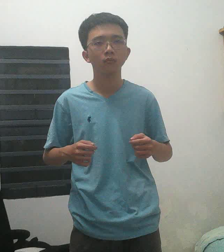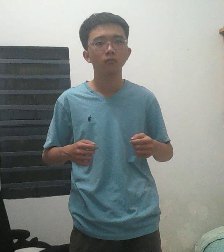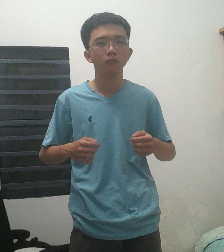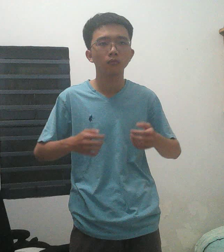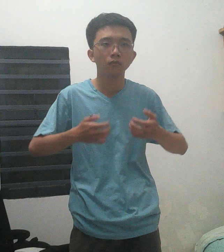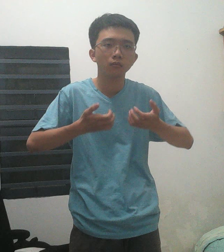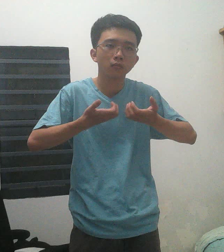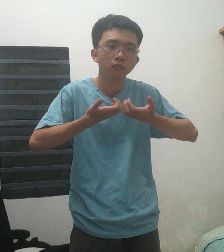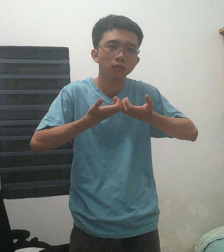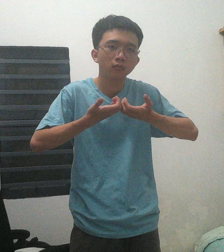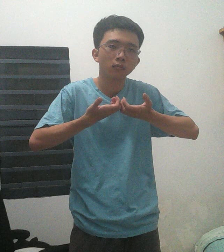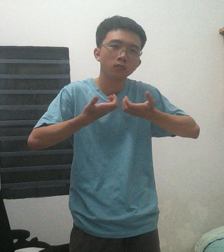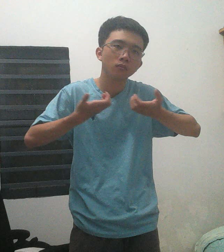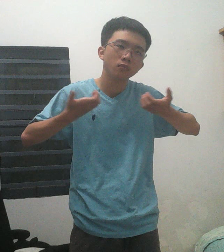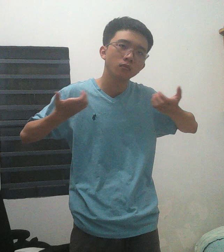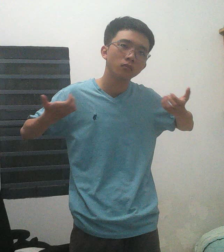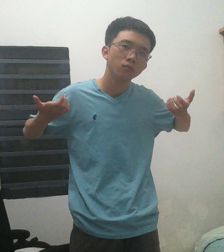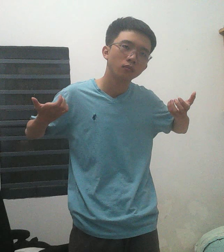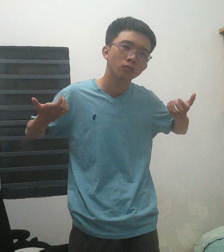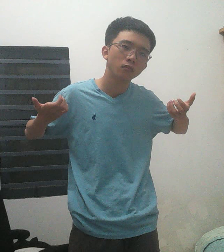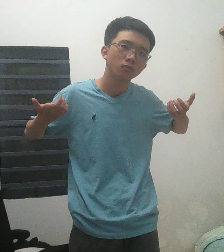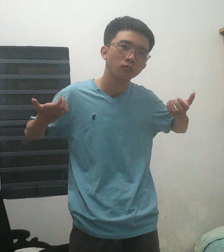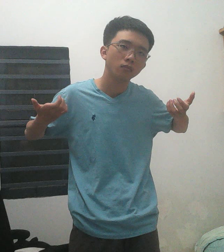chia cat